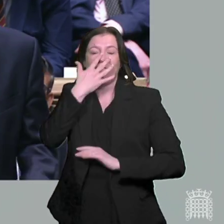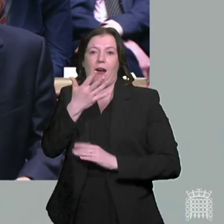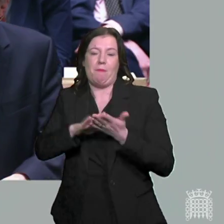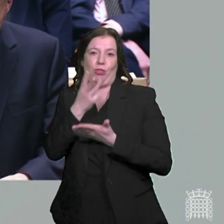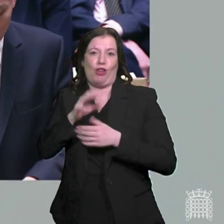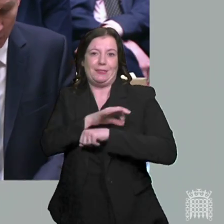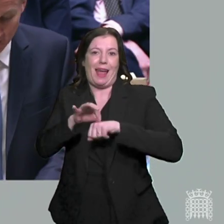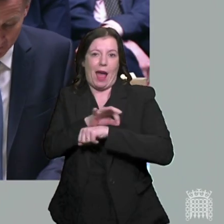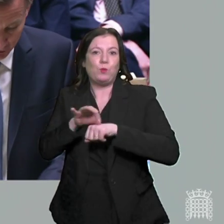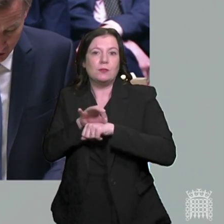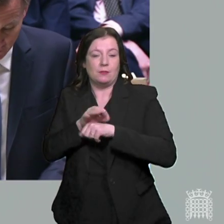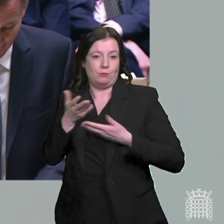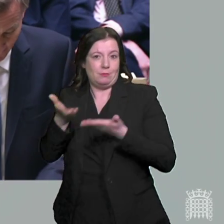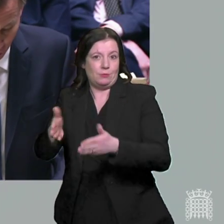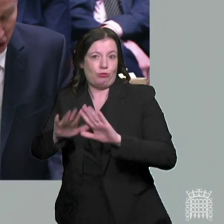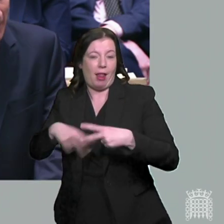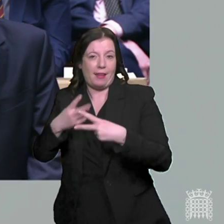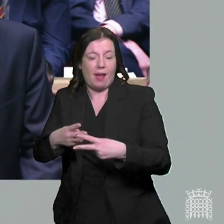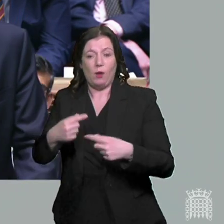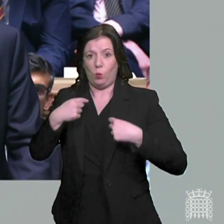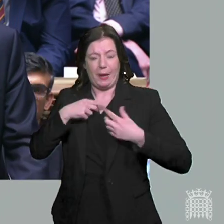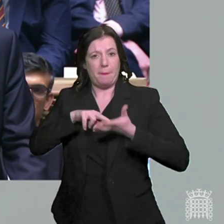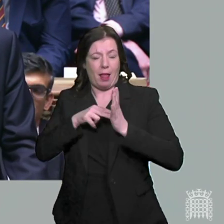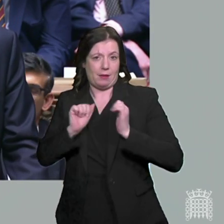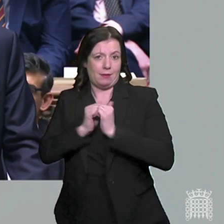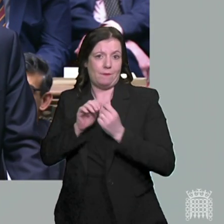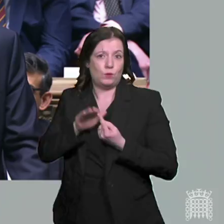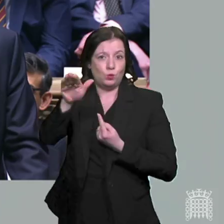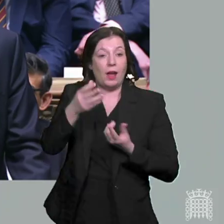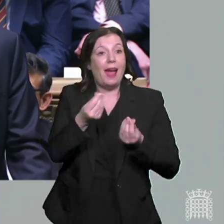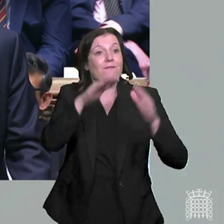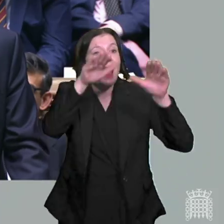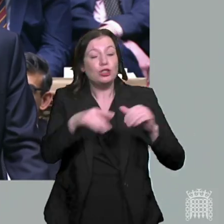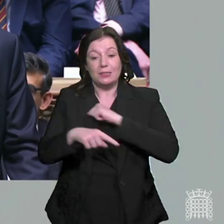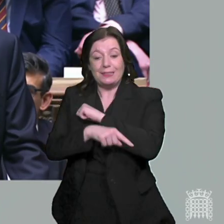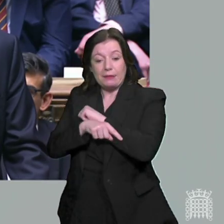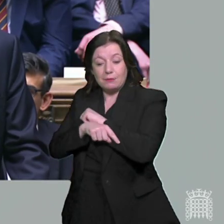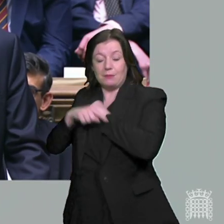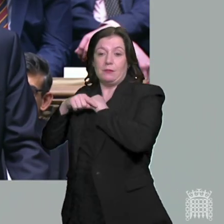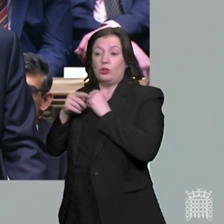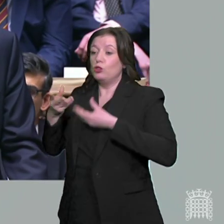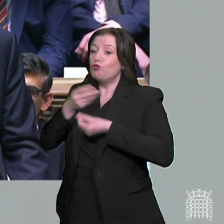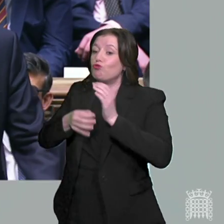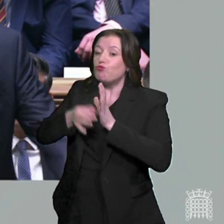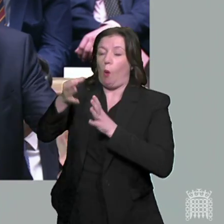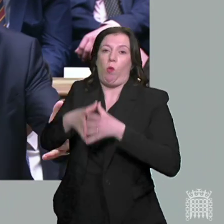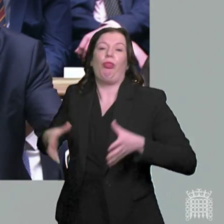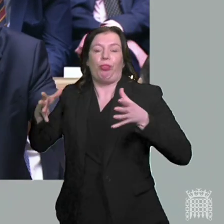Today we build for the future, with inflation down, debt falling and growth up.